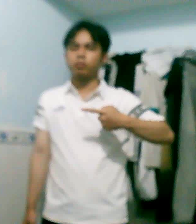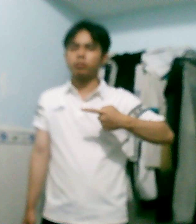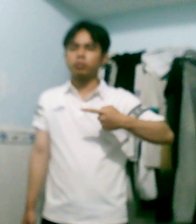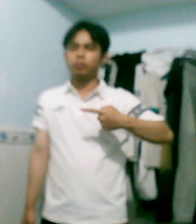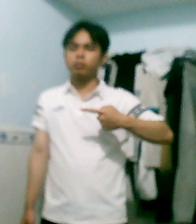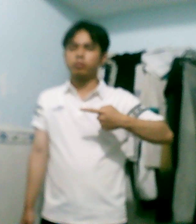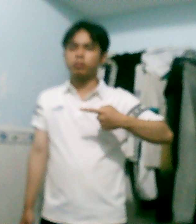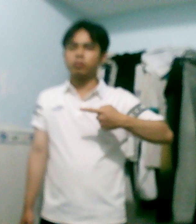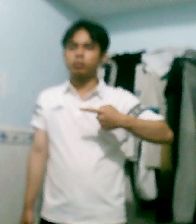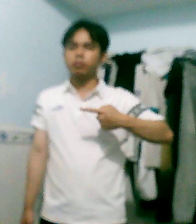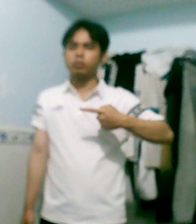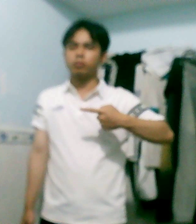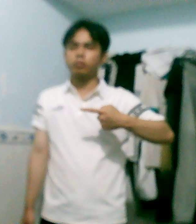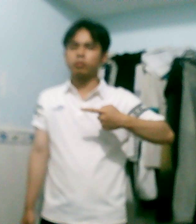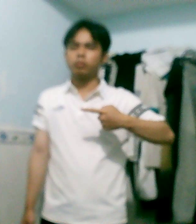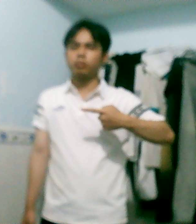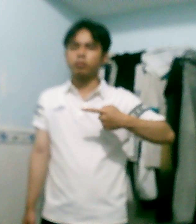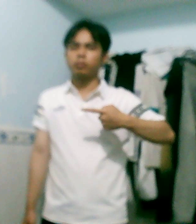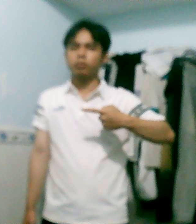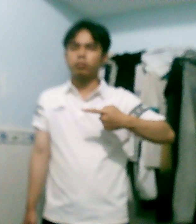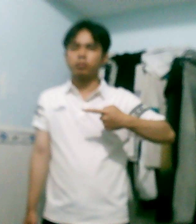g